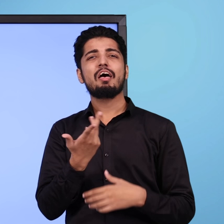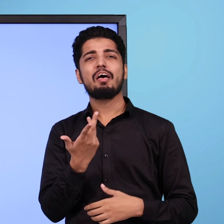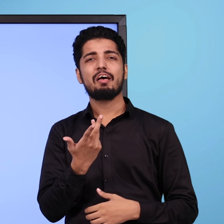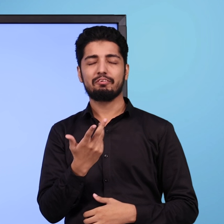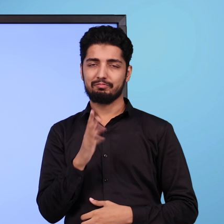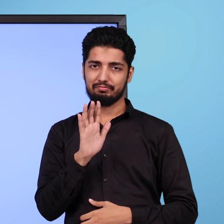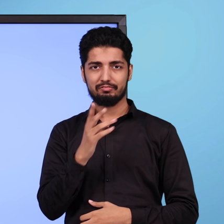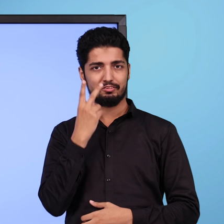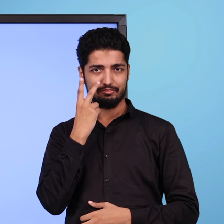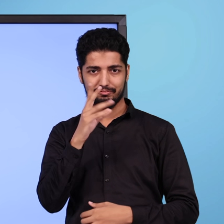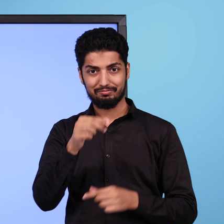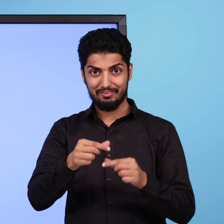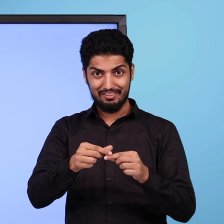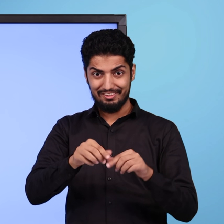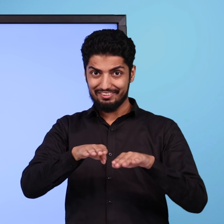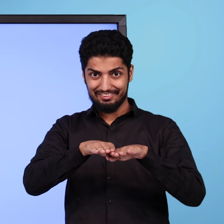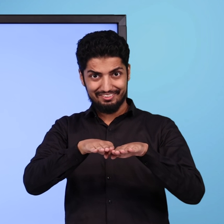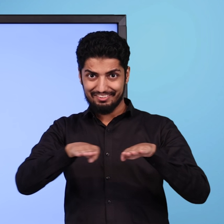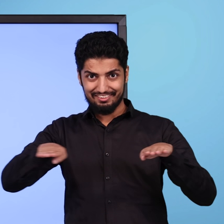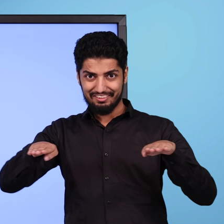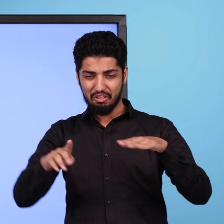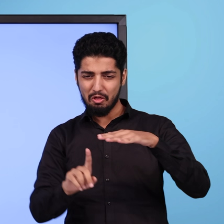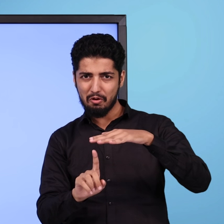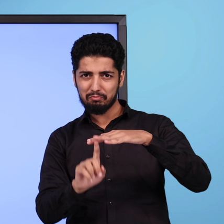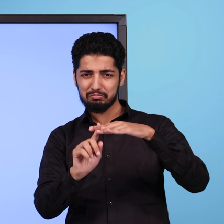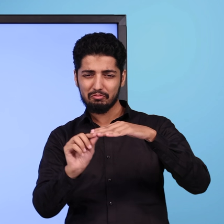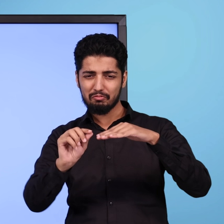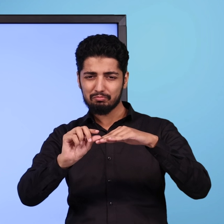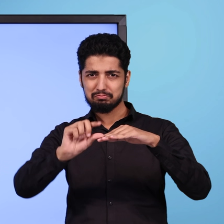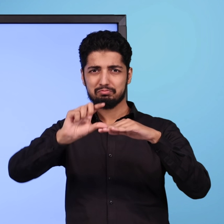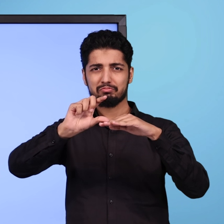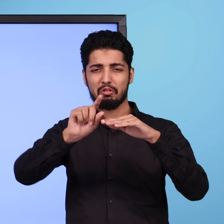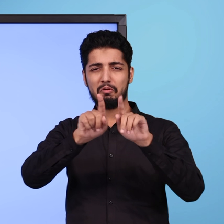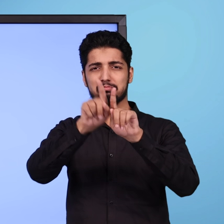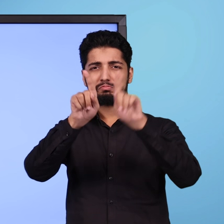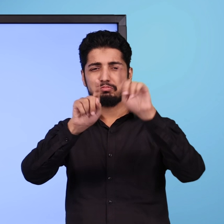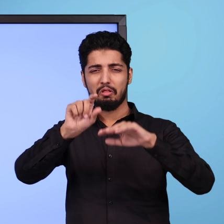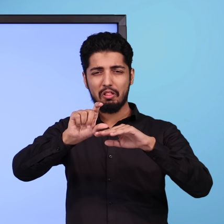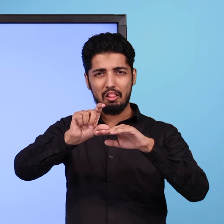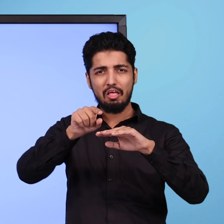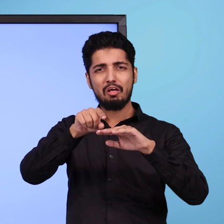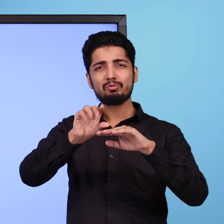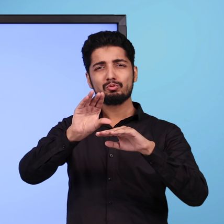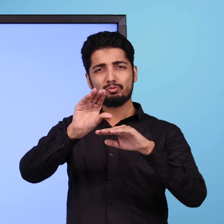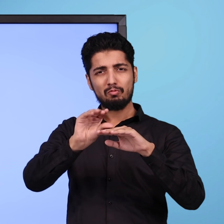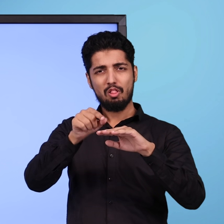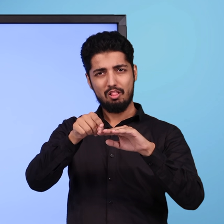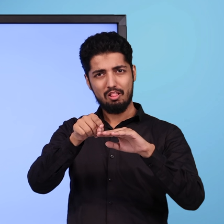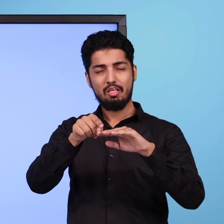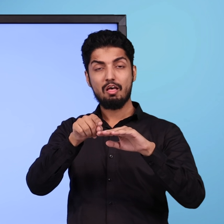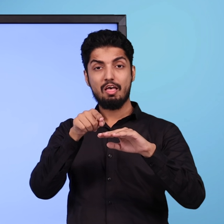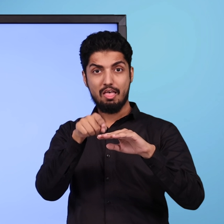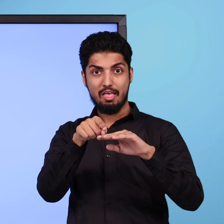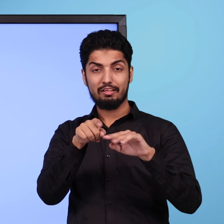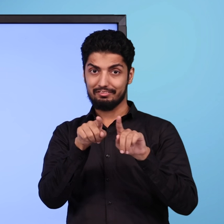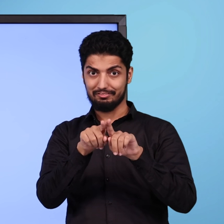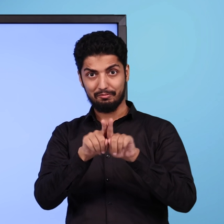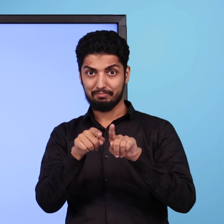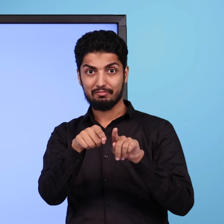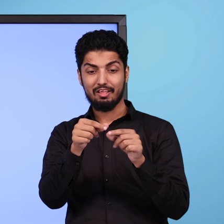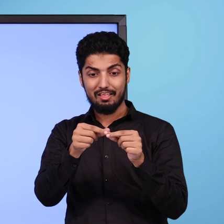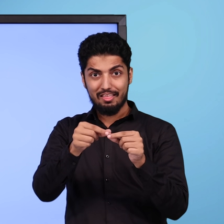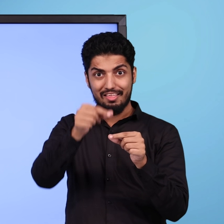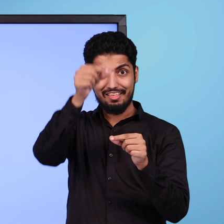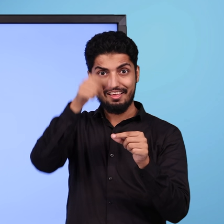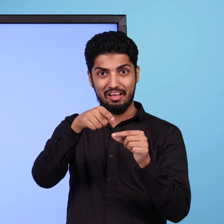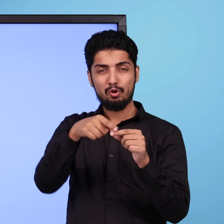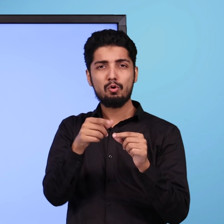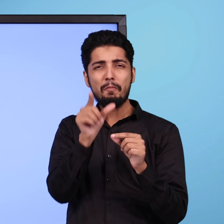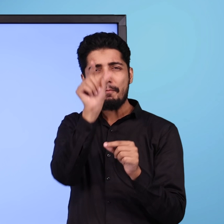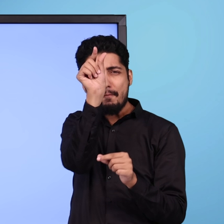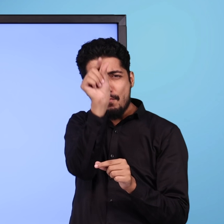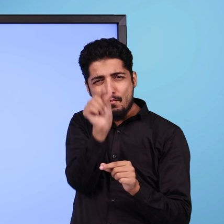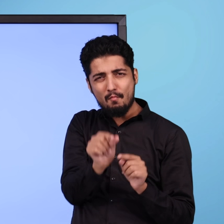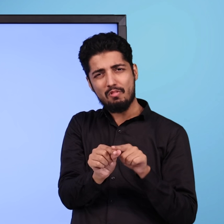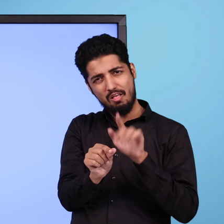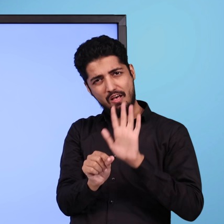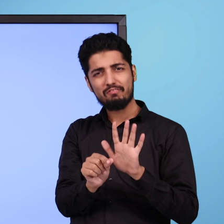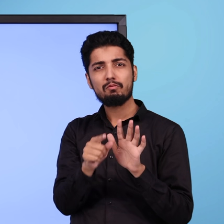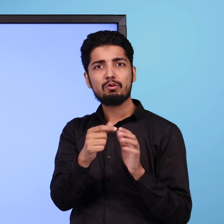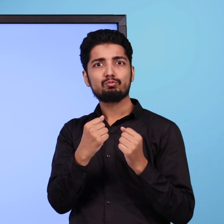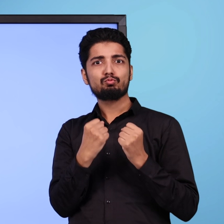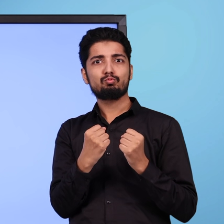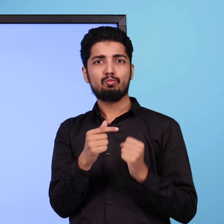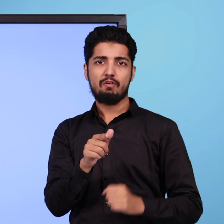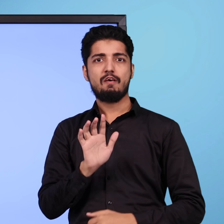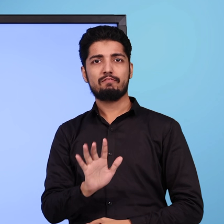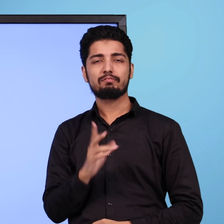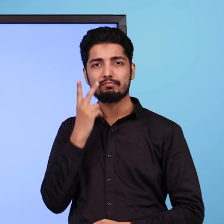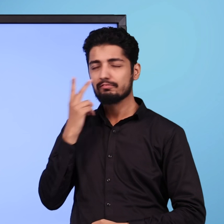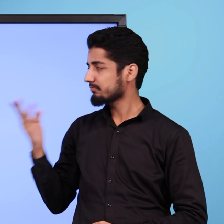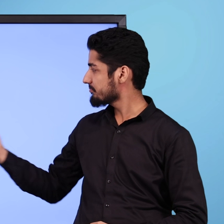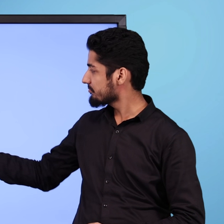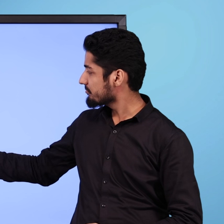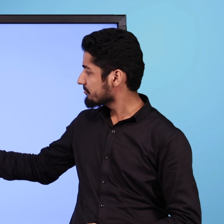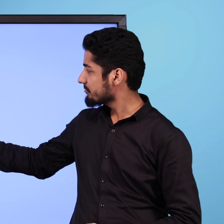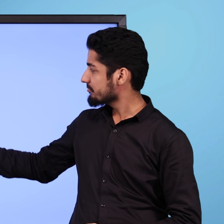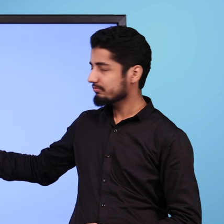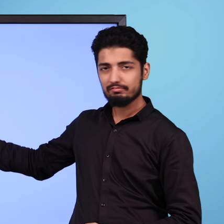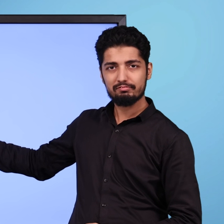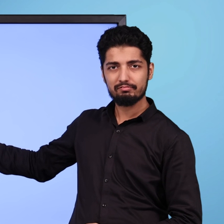Shrubs have branches near the base of stem. The stem is hard but not very thick.